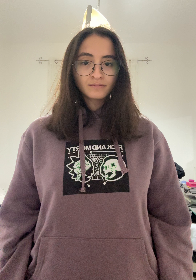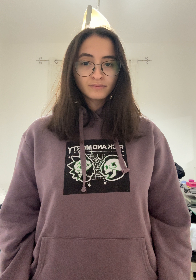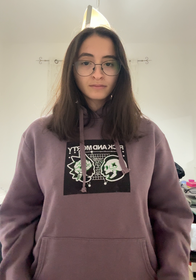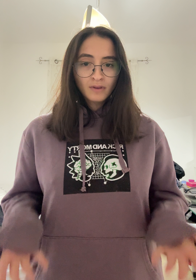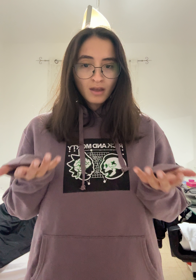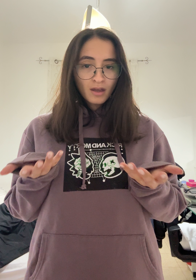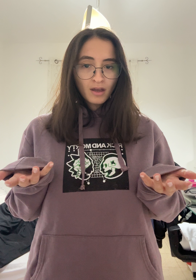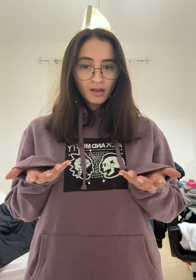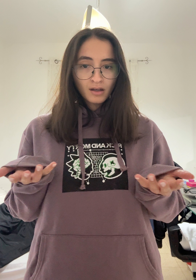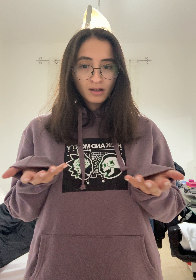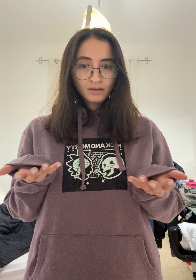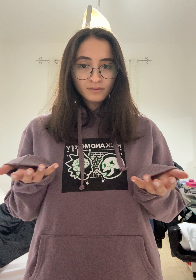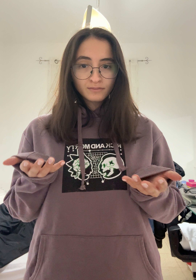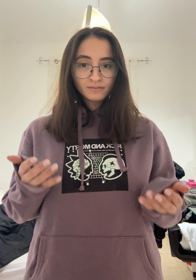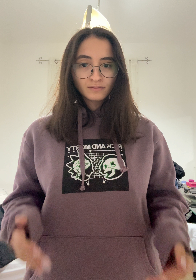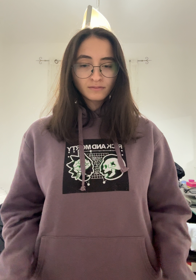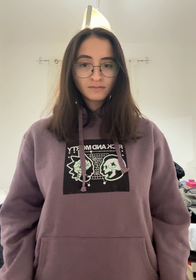איך